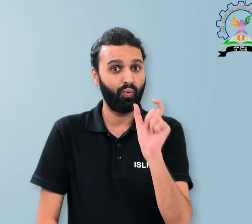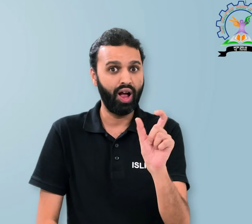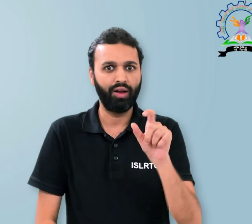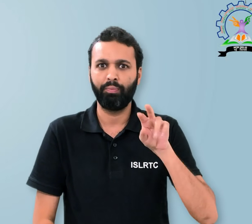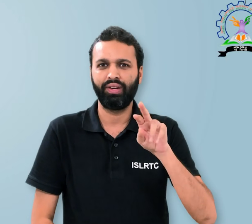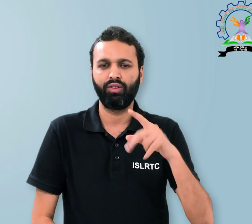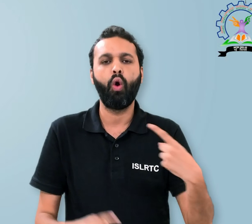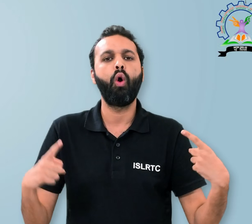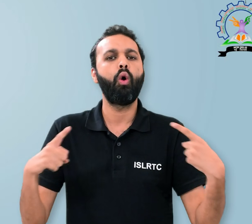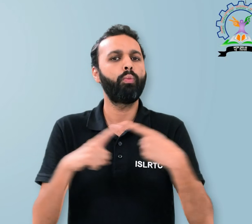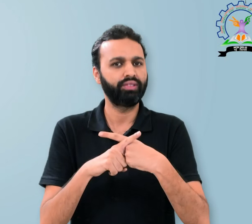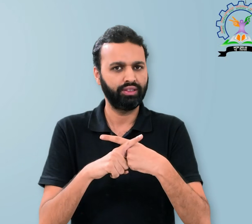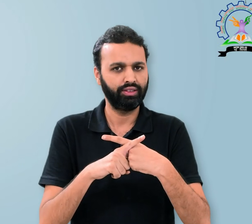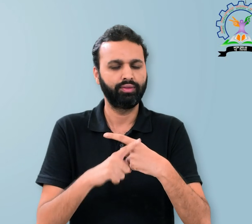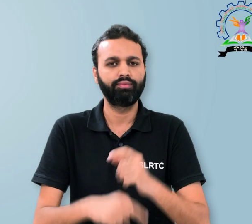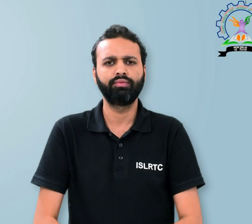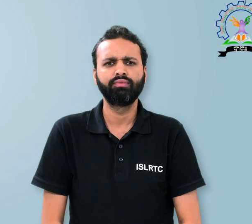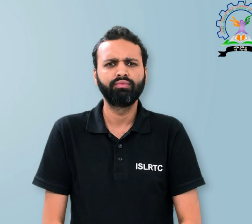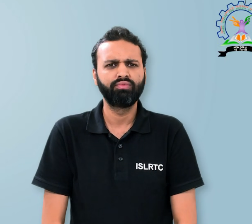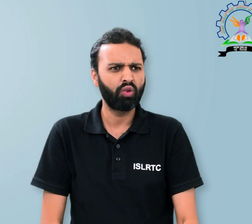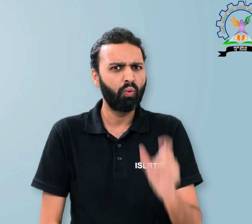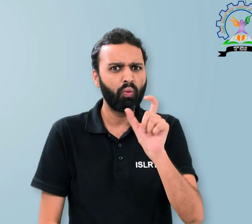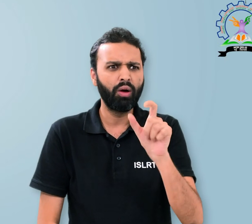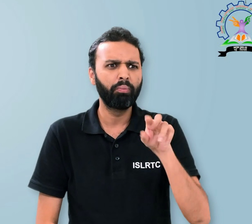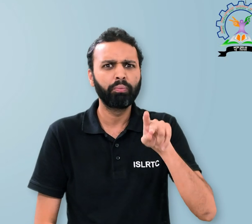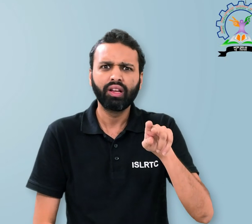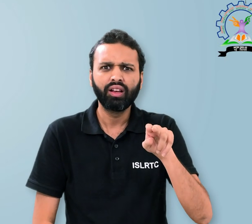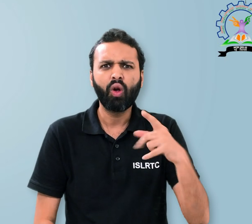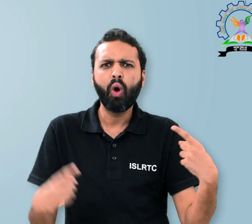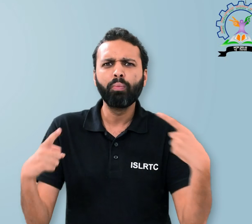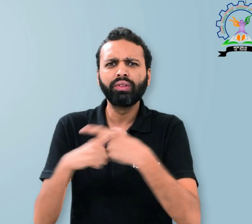Irony